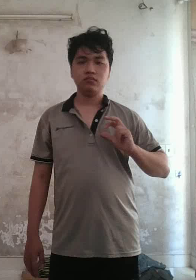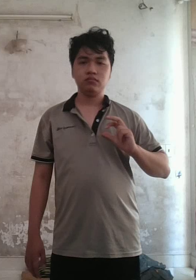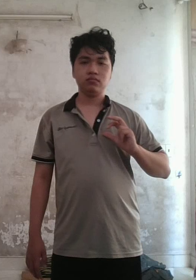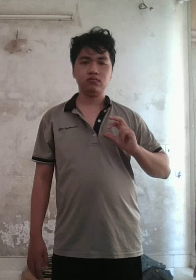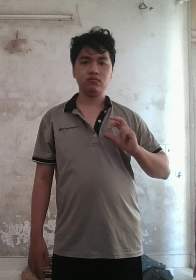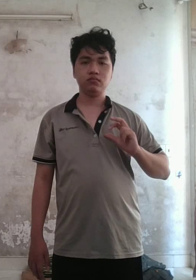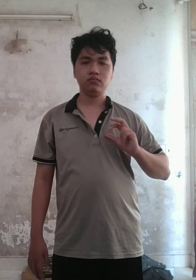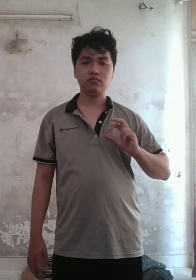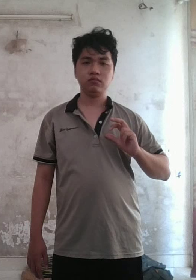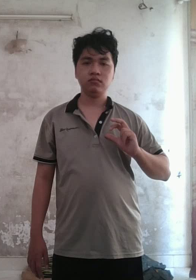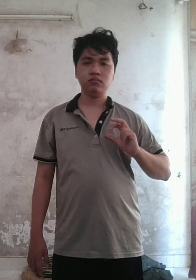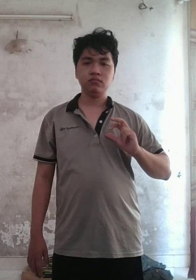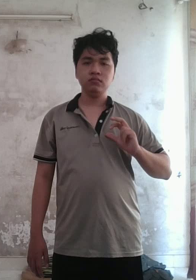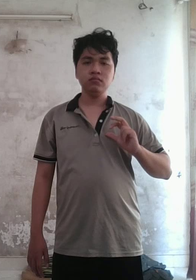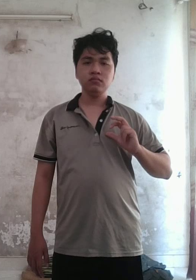giau co